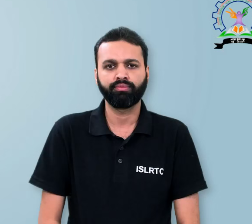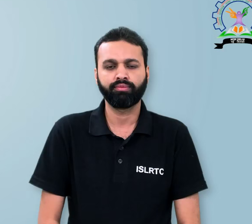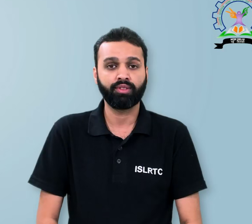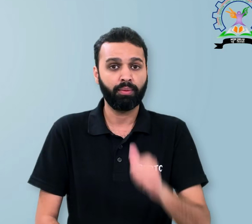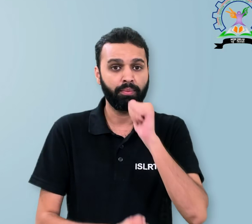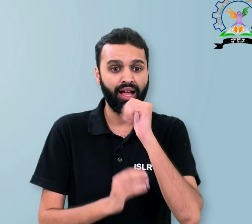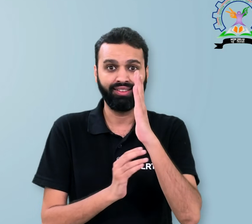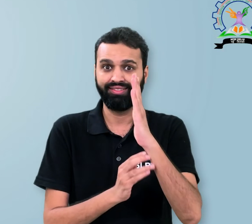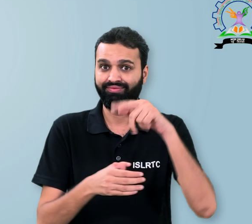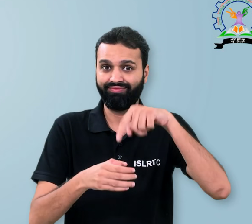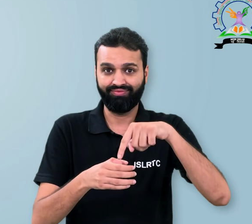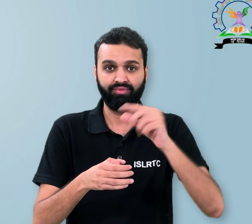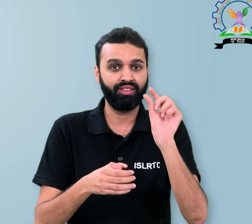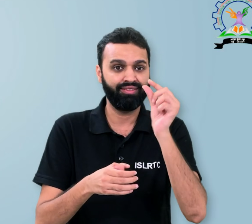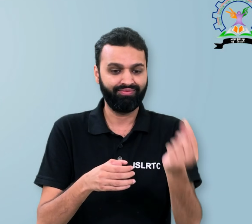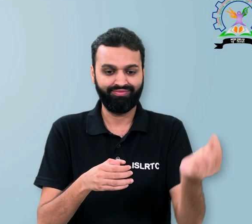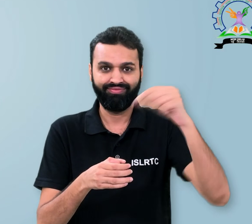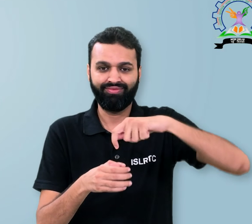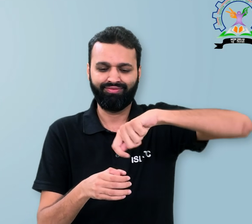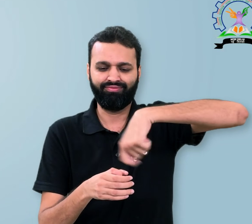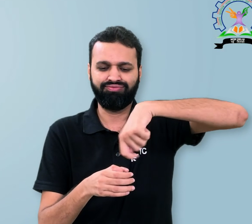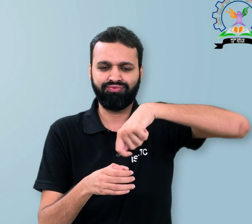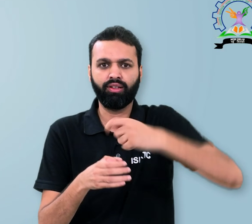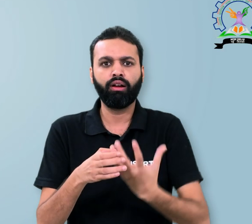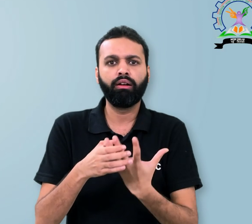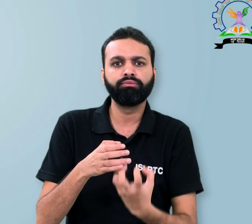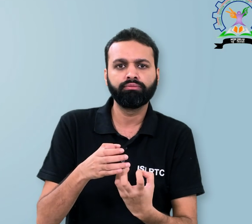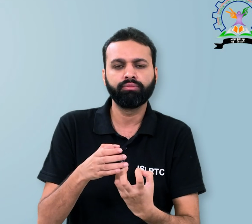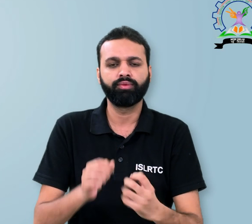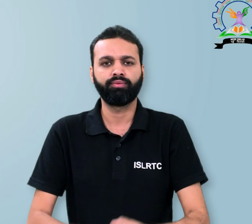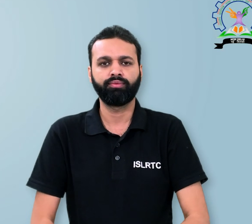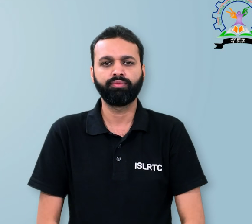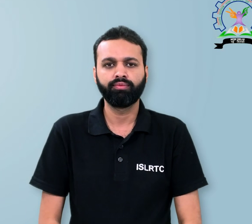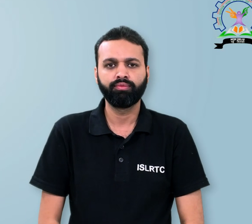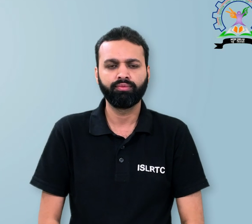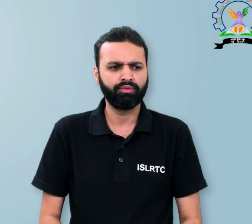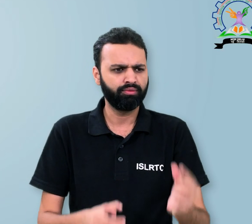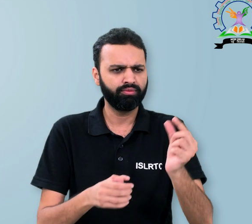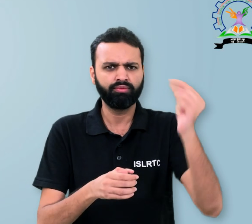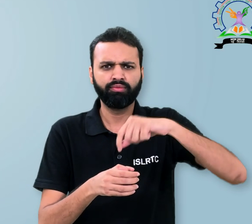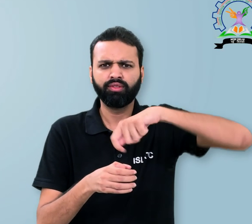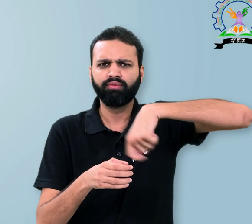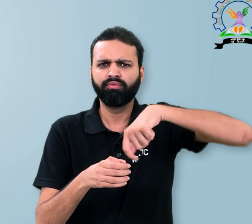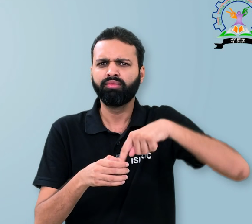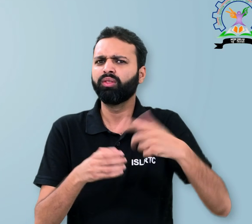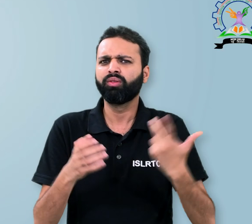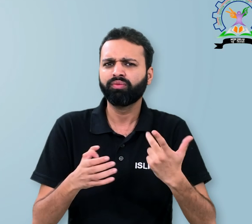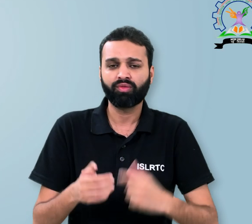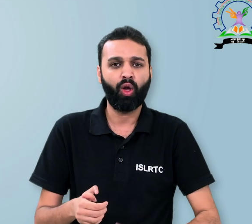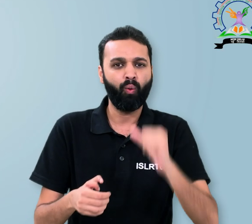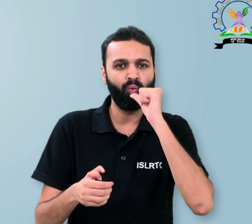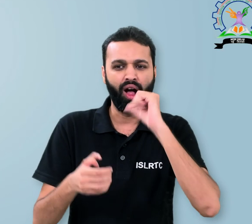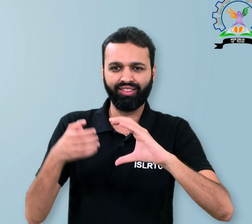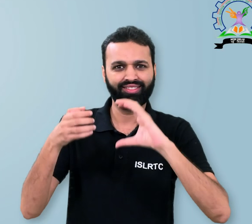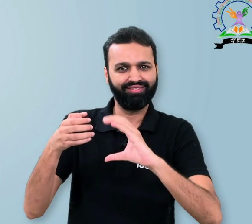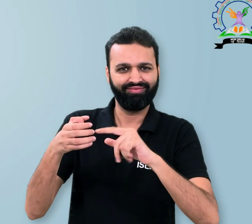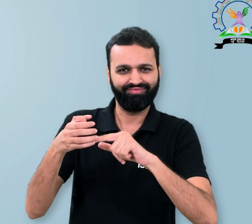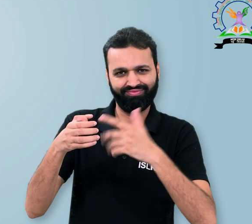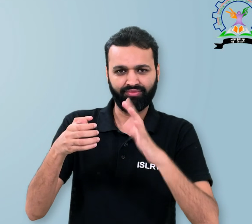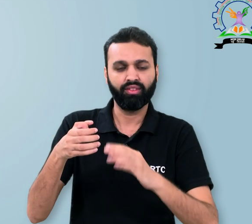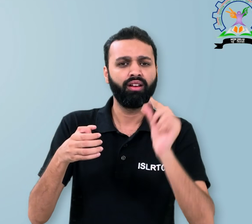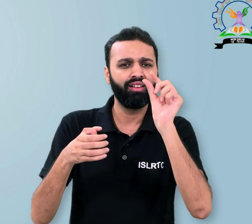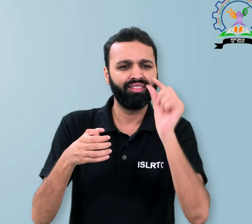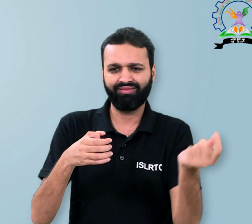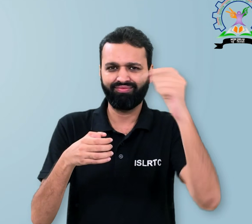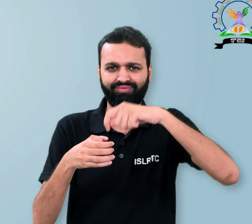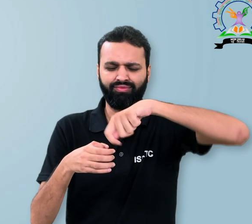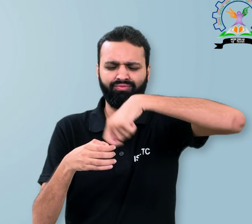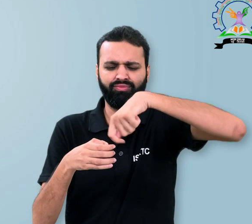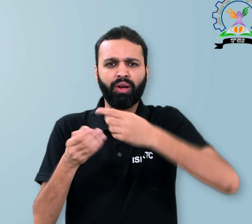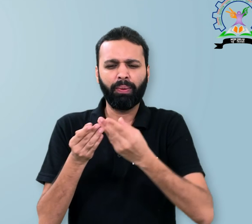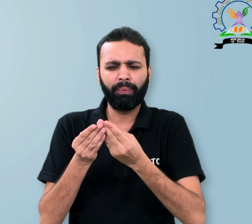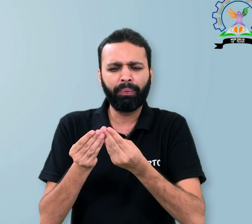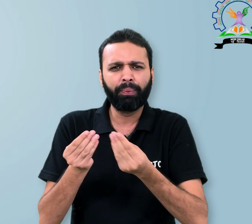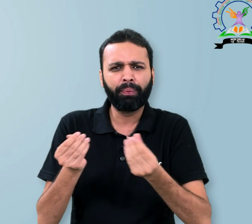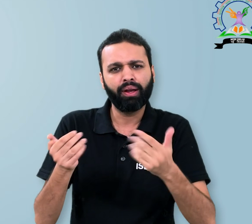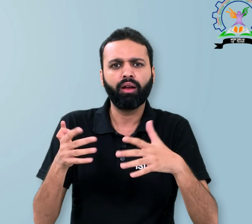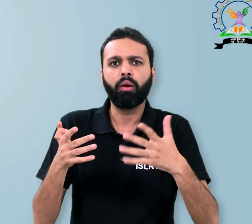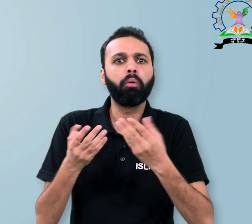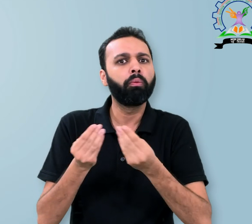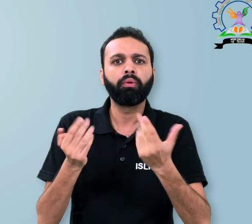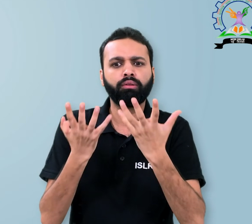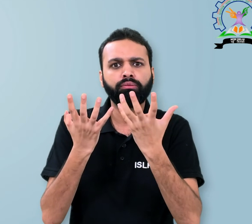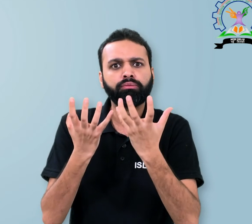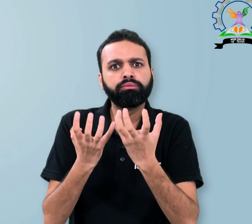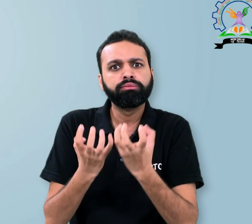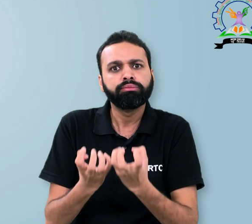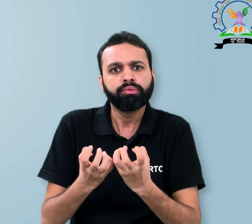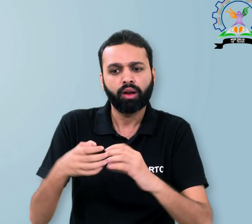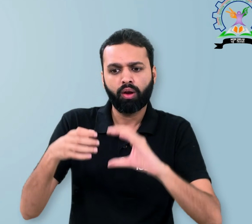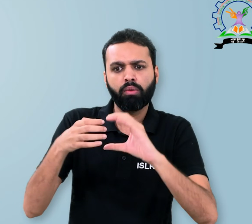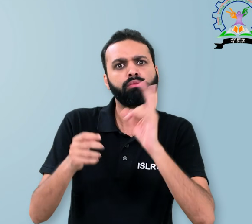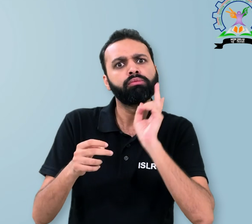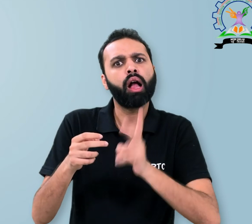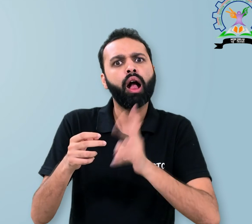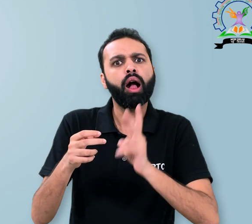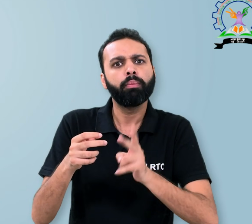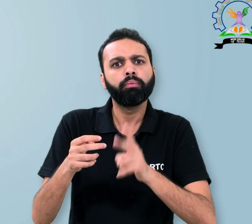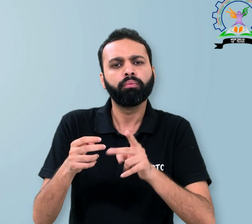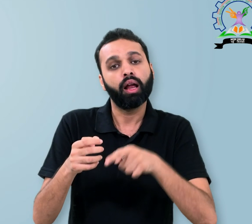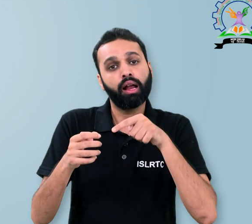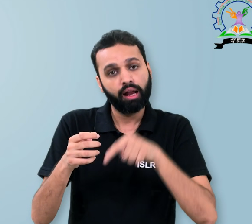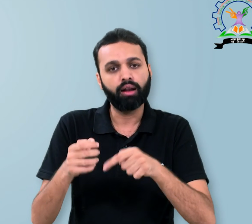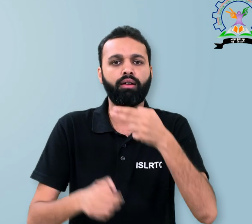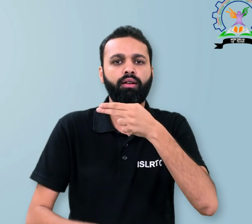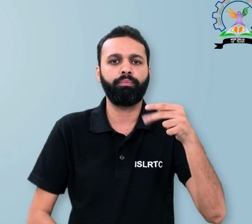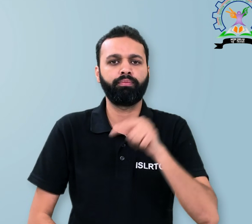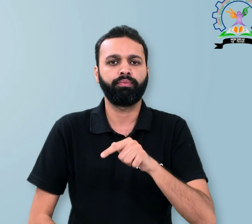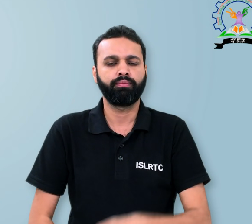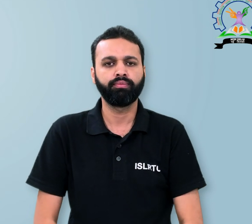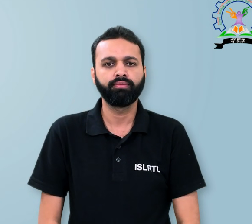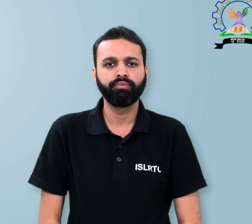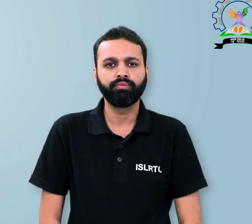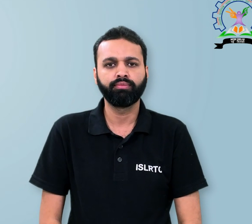Saturated solution A solution in which no more soluble substance can be dissolved at room temperature is called saturated solution.